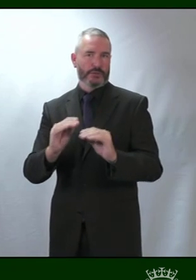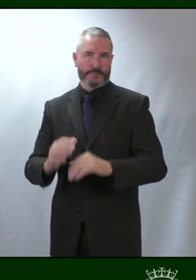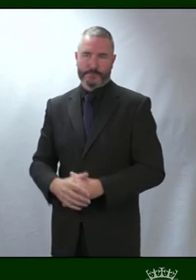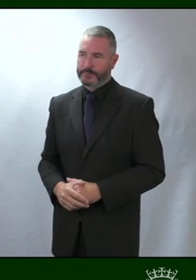I am